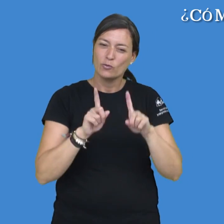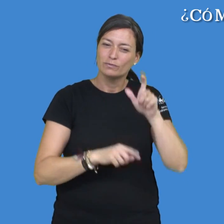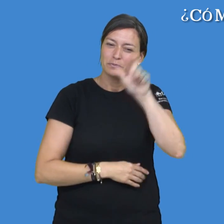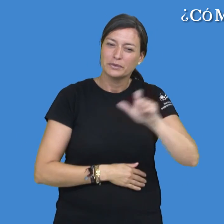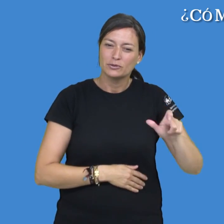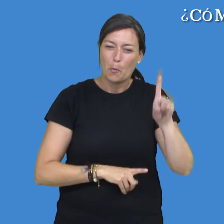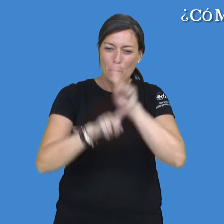persona